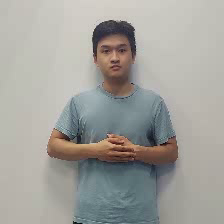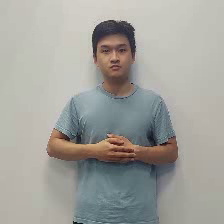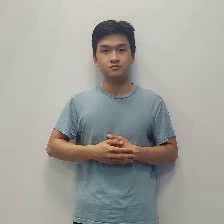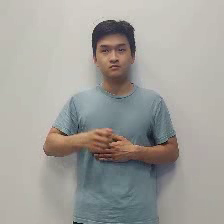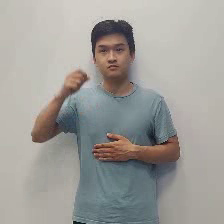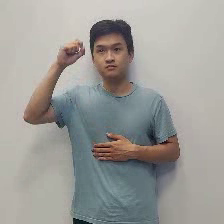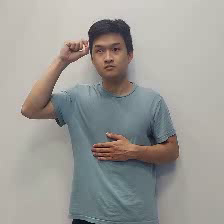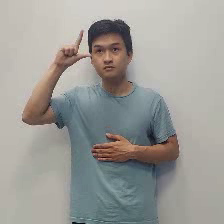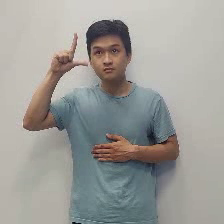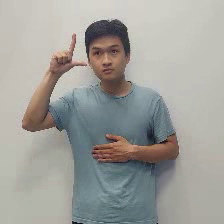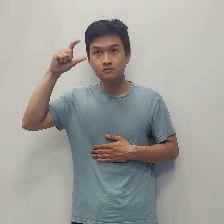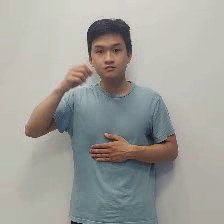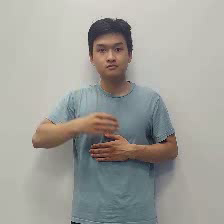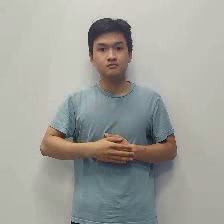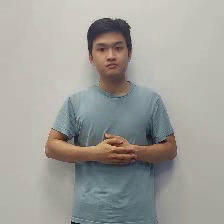Thức dậy